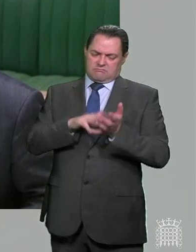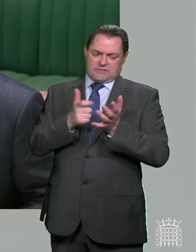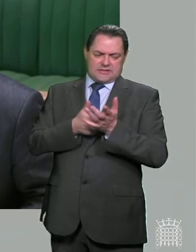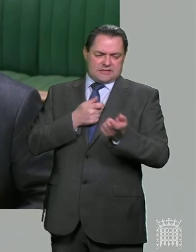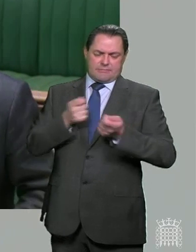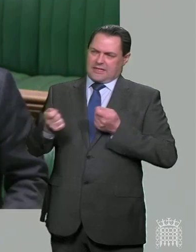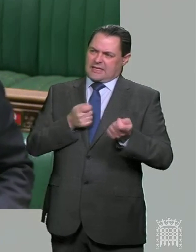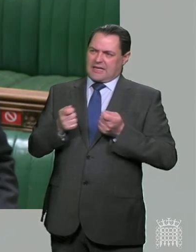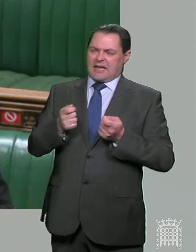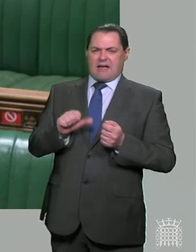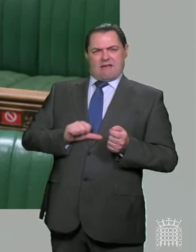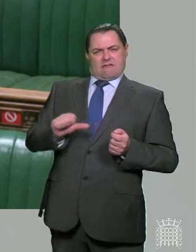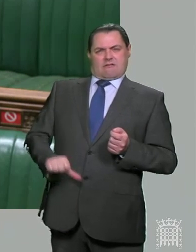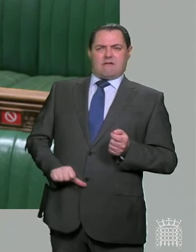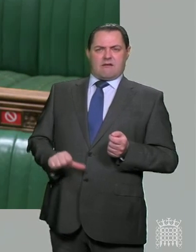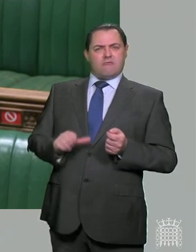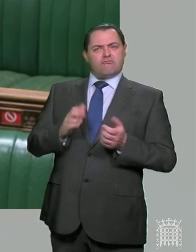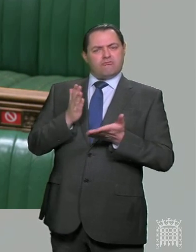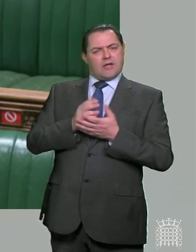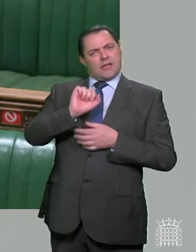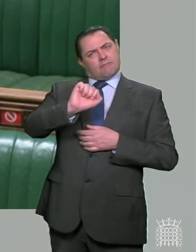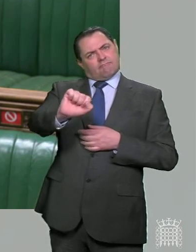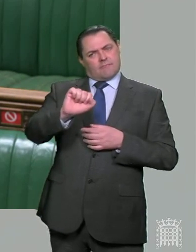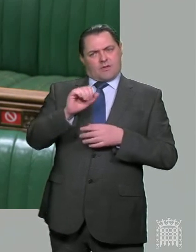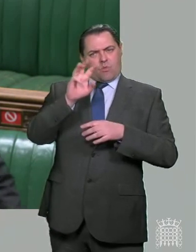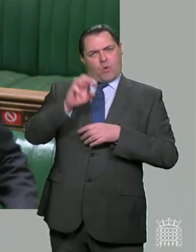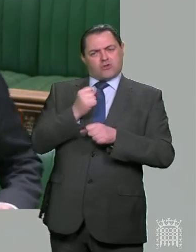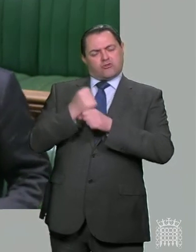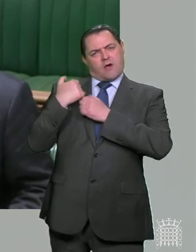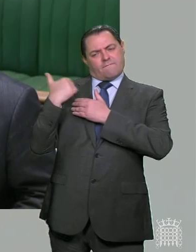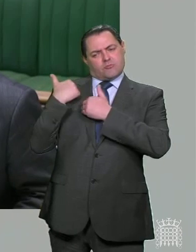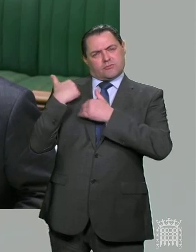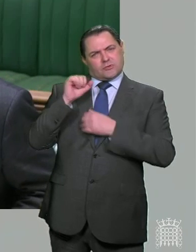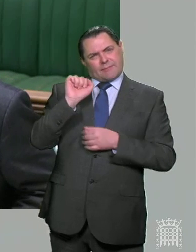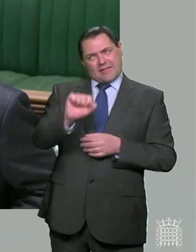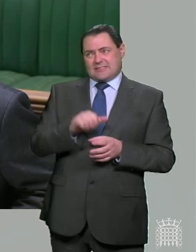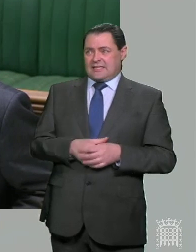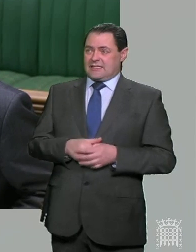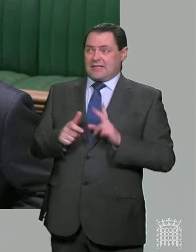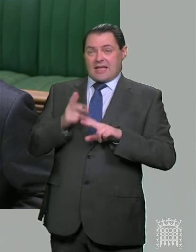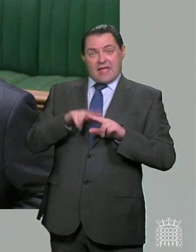Yes, my honourable Friend is entirely right, because agriculture is of course devolved in Wales.